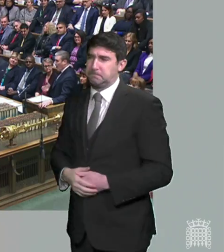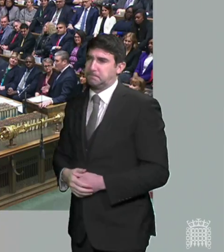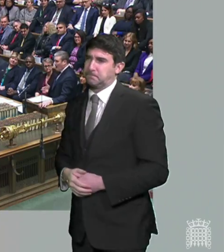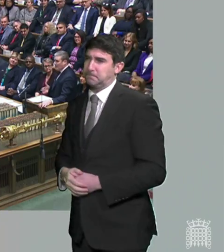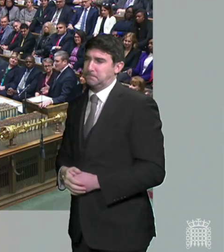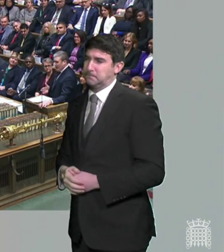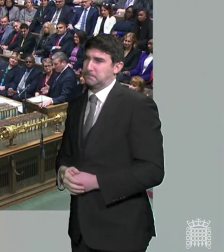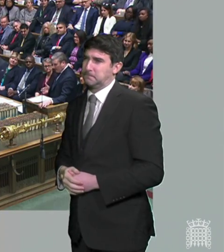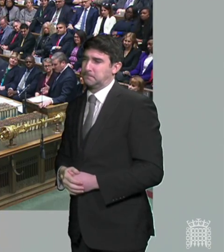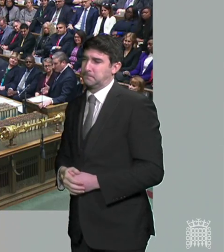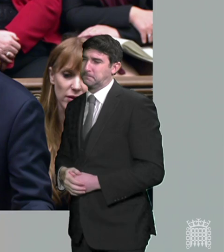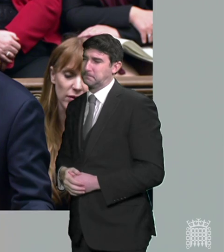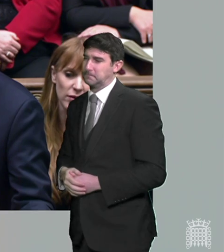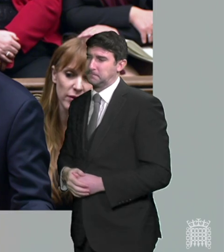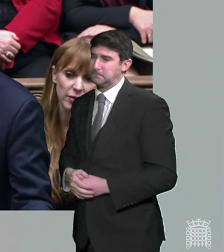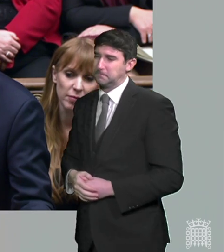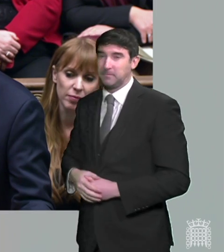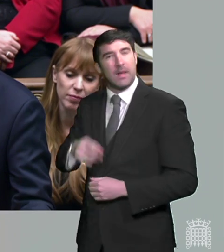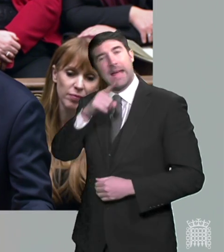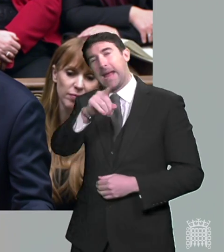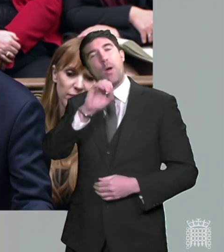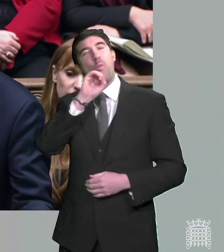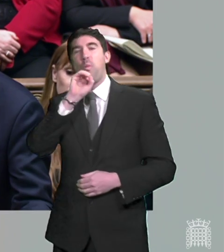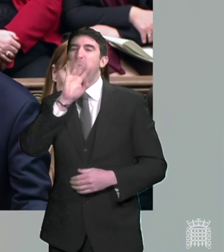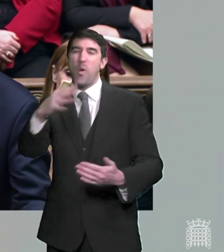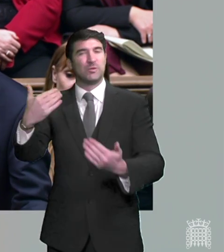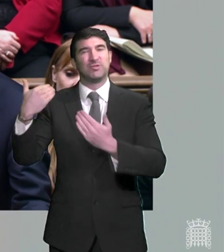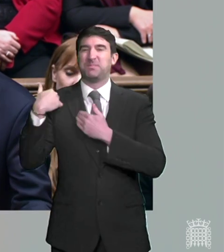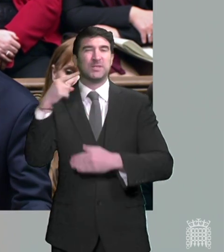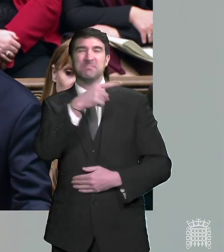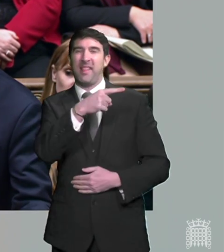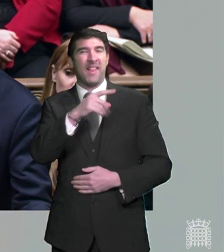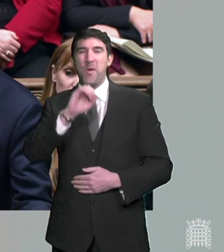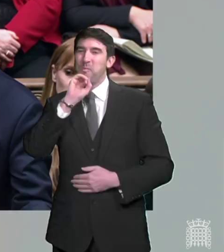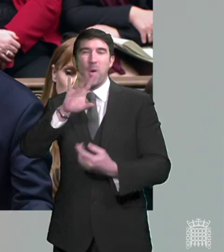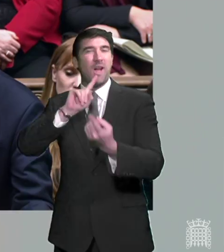The Prime Minister will not answer any questions and he will not take any responsibility.